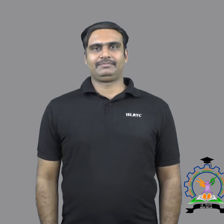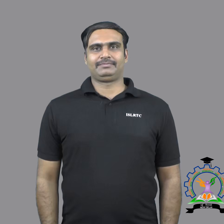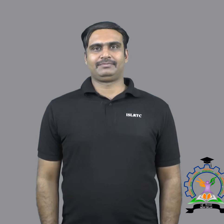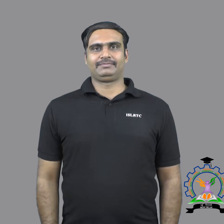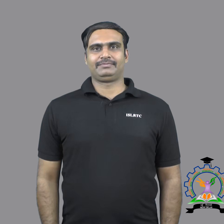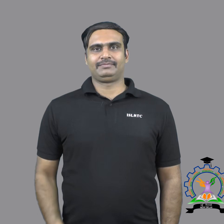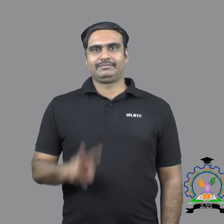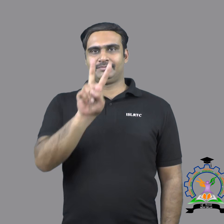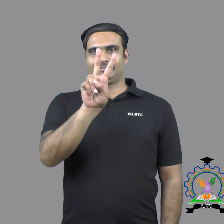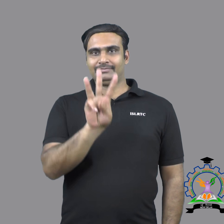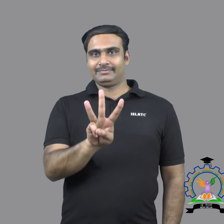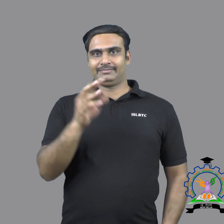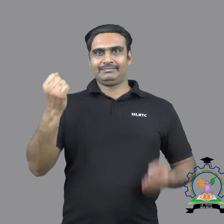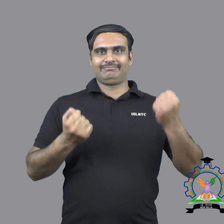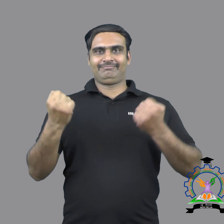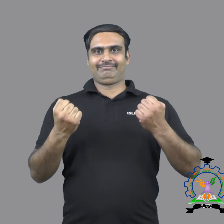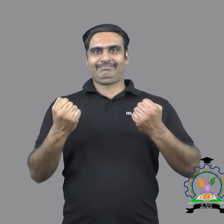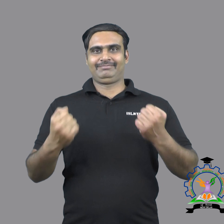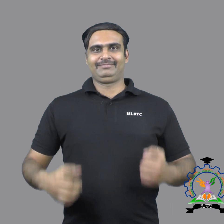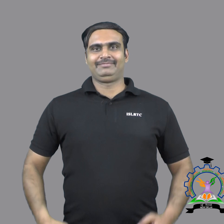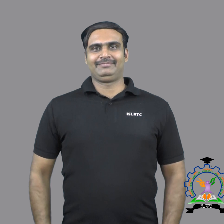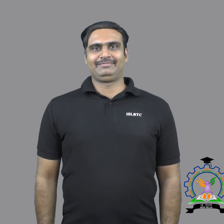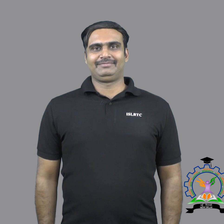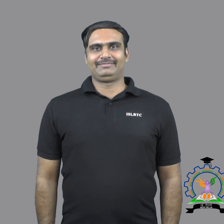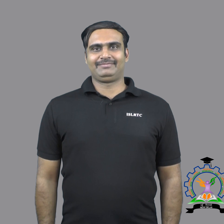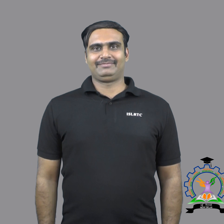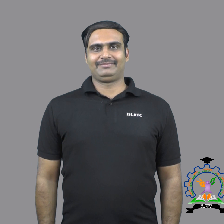Volkswagen